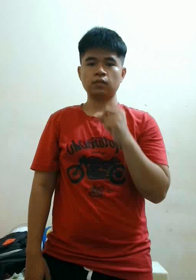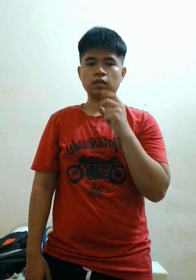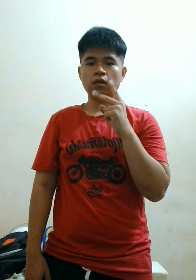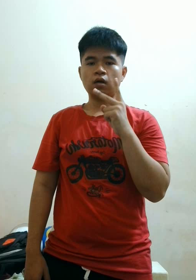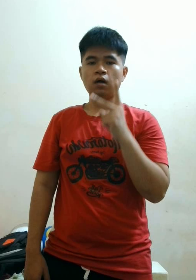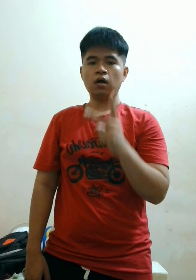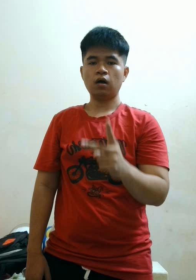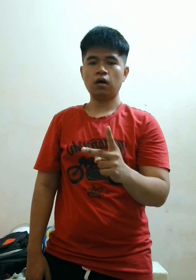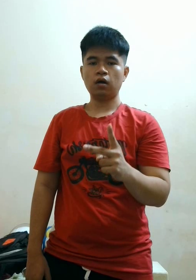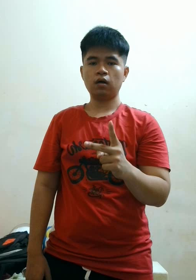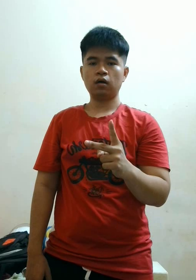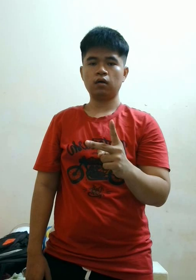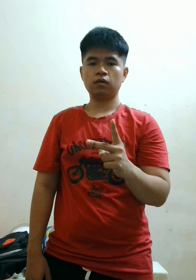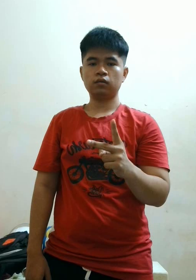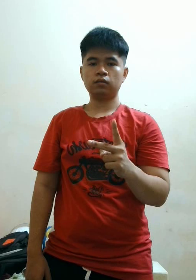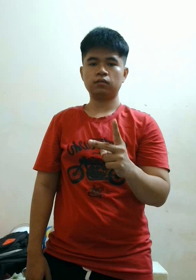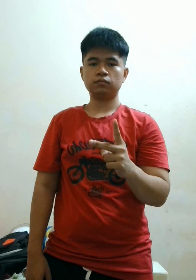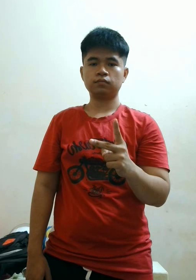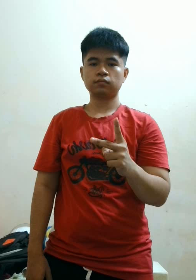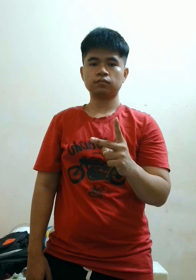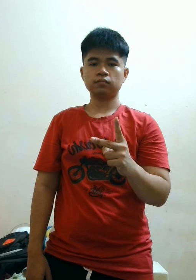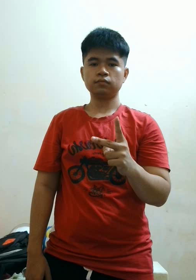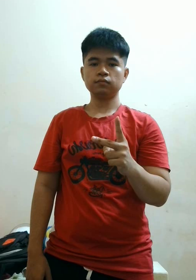h